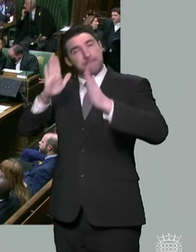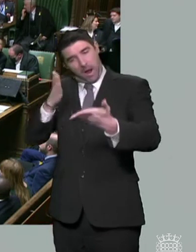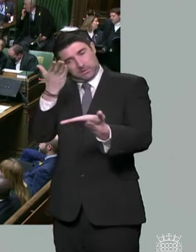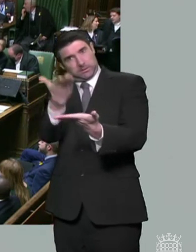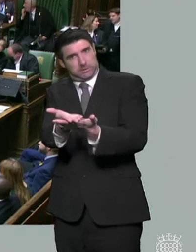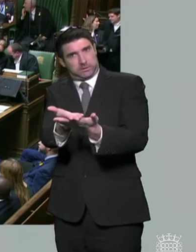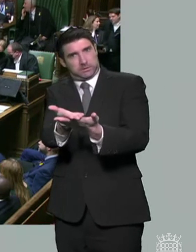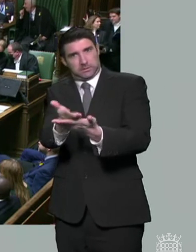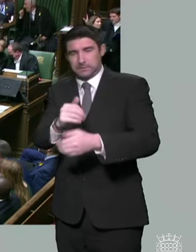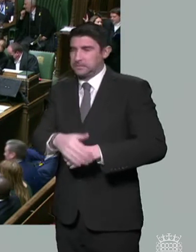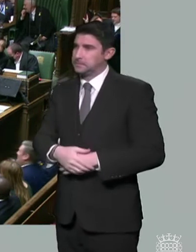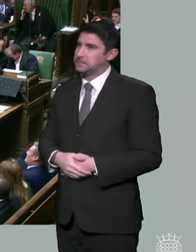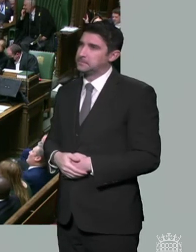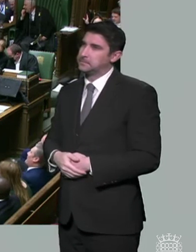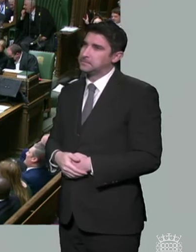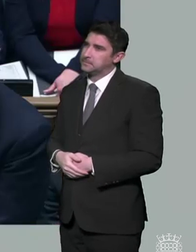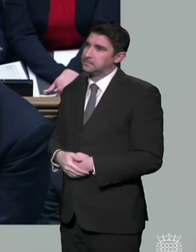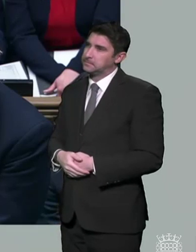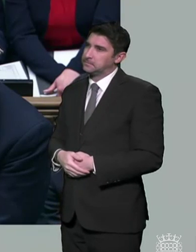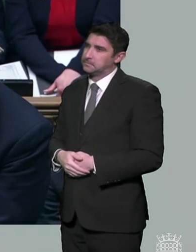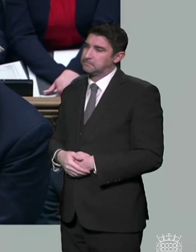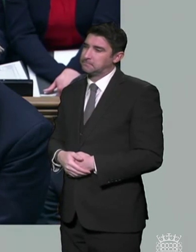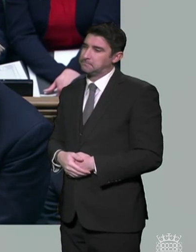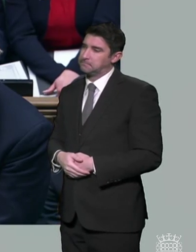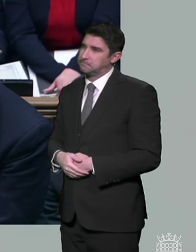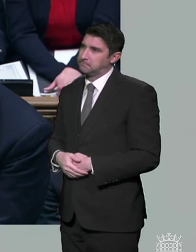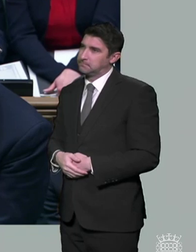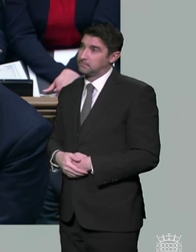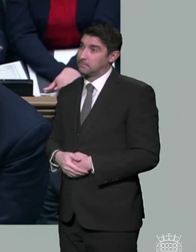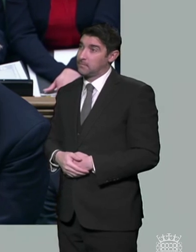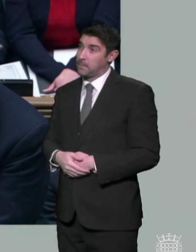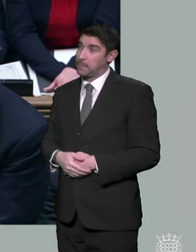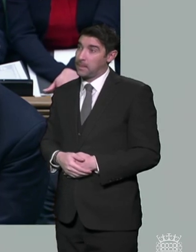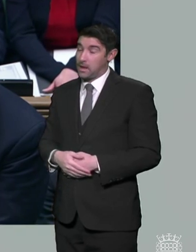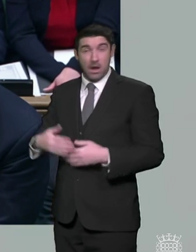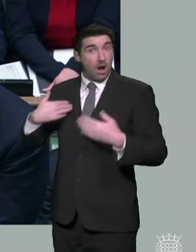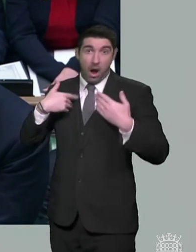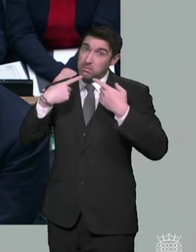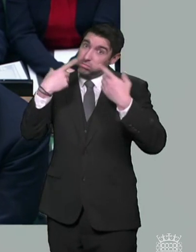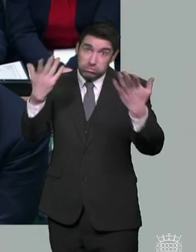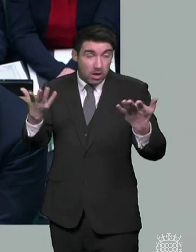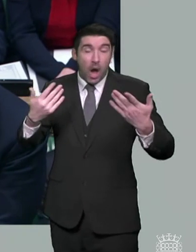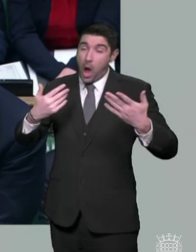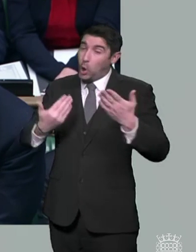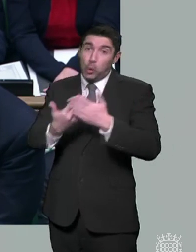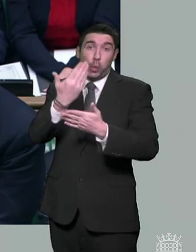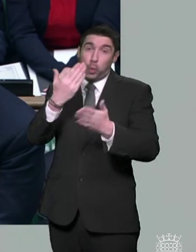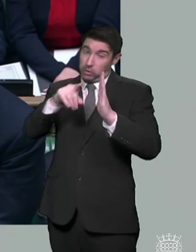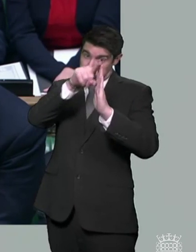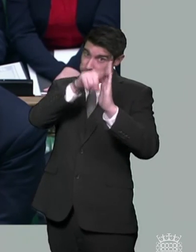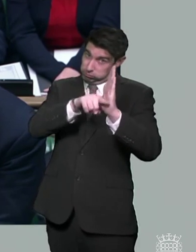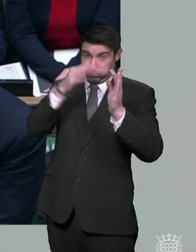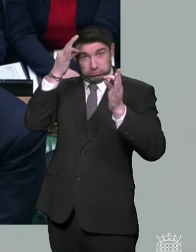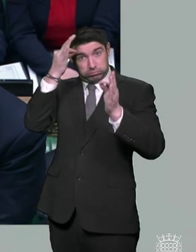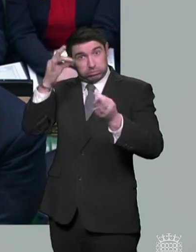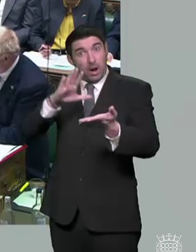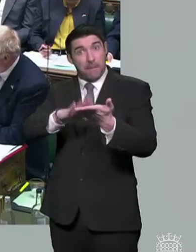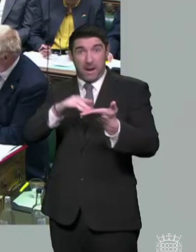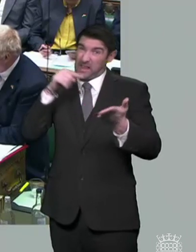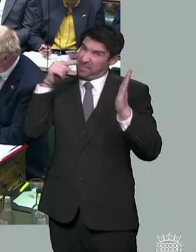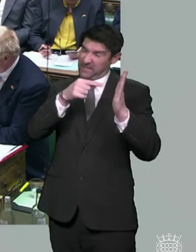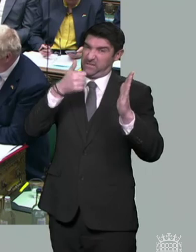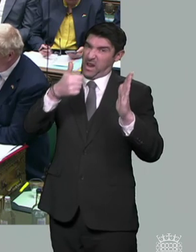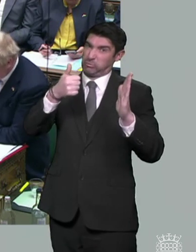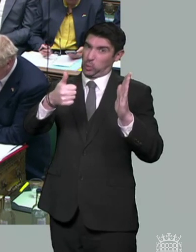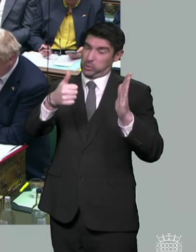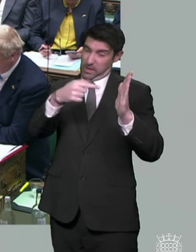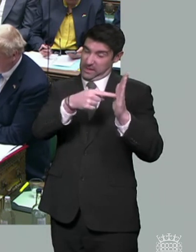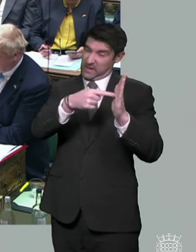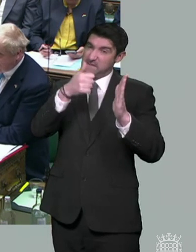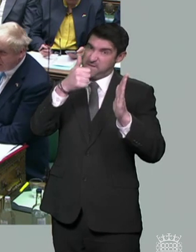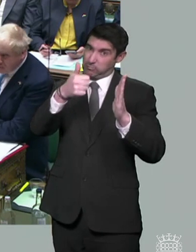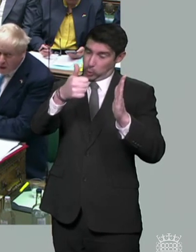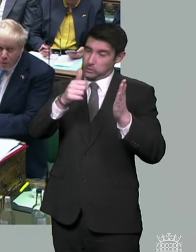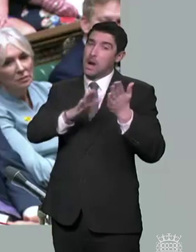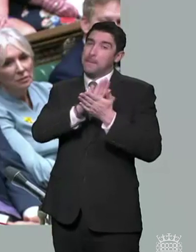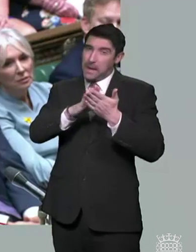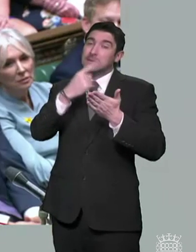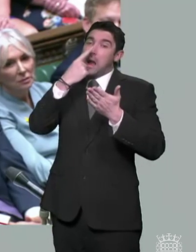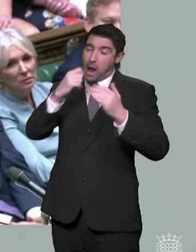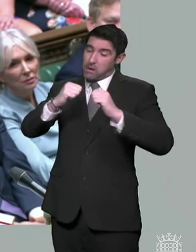As I have said, we are bringing forward, at an accelerated pace, measures to whip aside the veil of anonymity of those who own assets in this country and those who own property in this country.